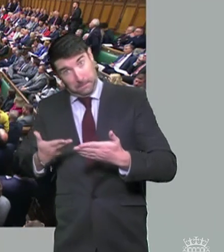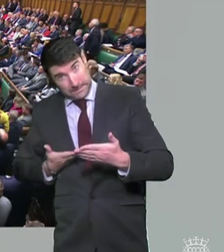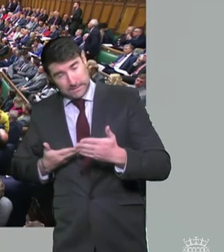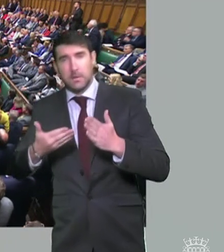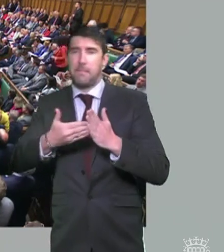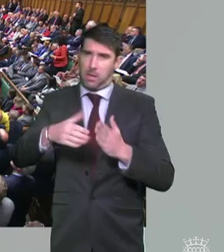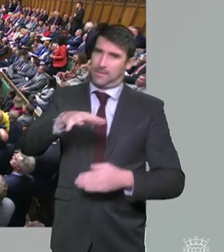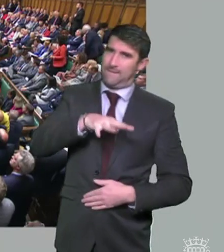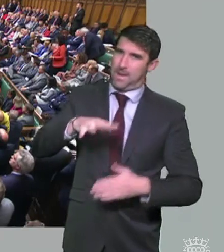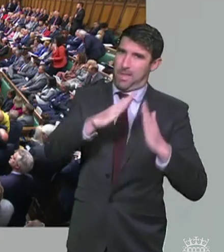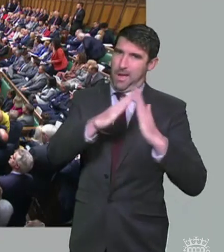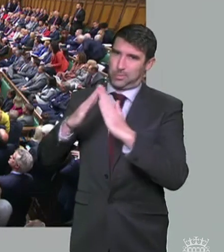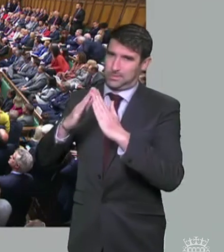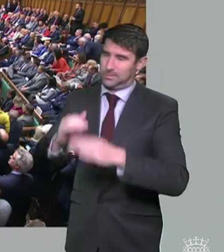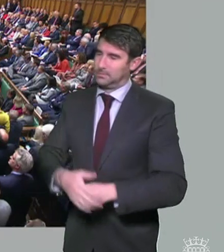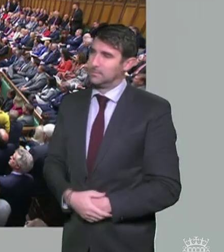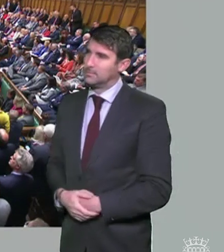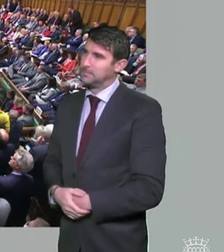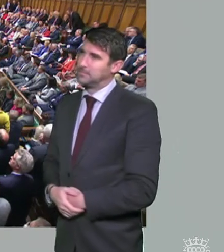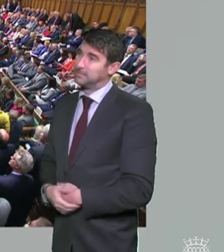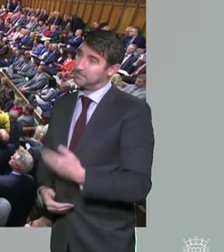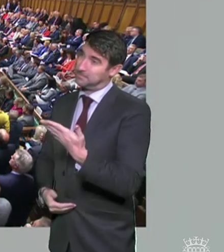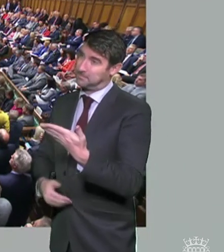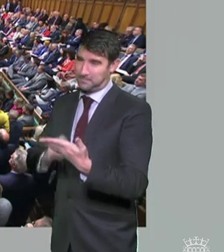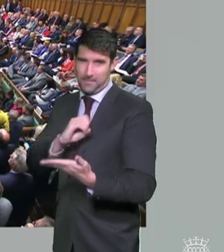We now come to the Leader of the Opposition, Keir Starmer.